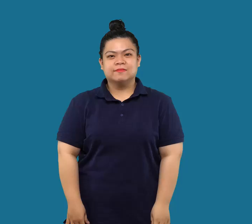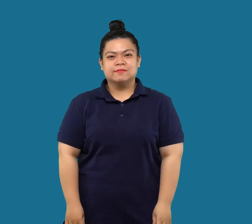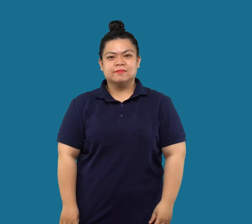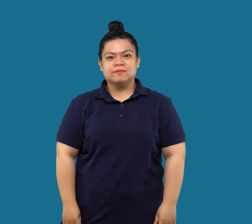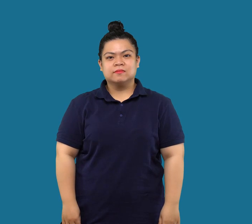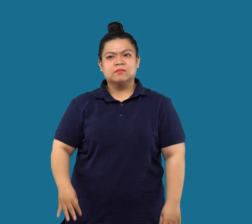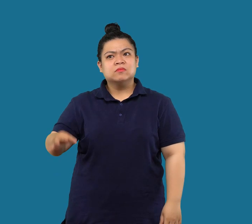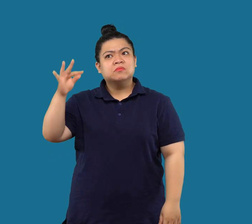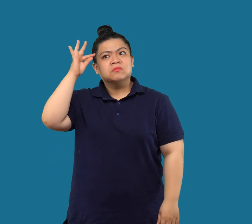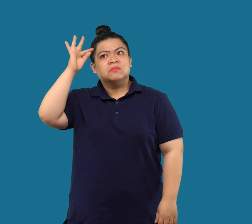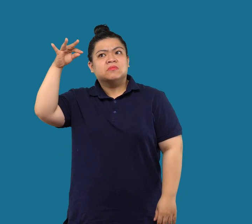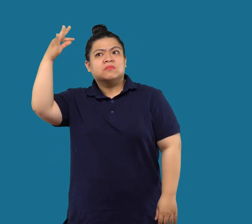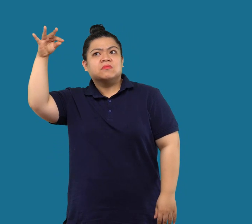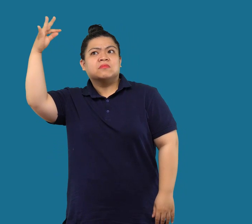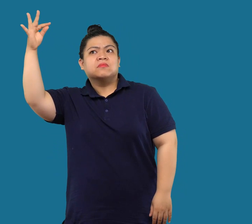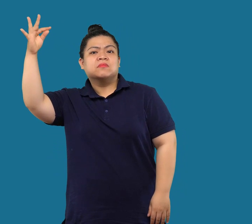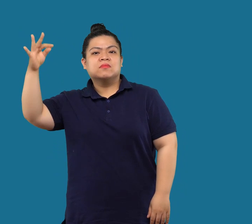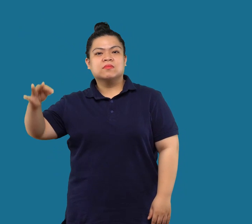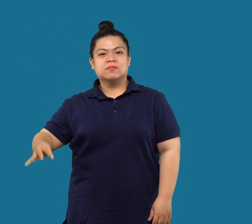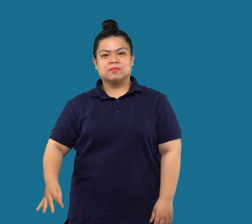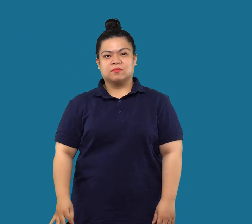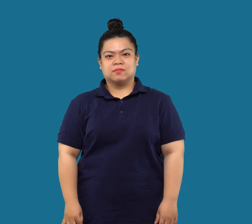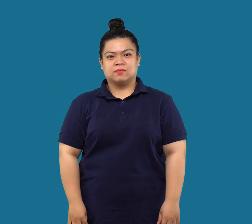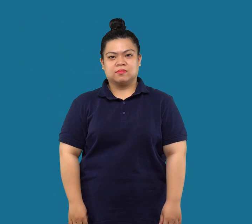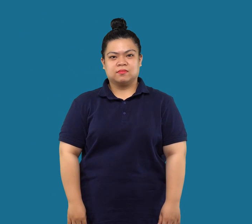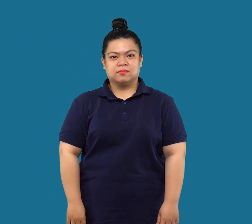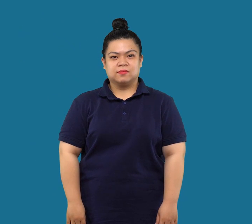tưởng tượng